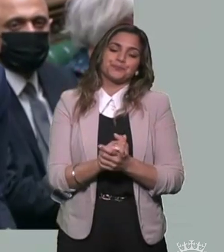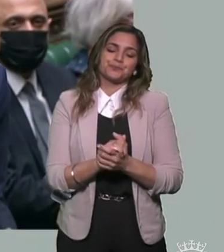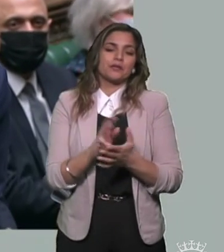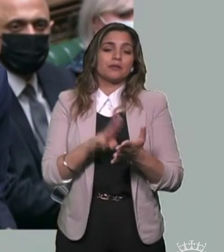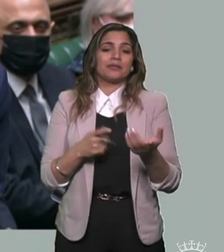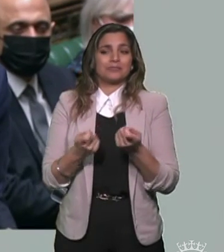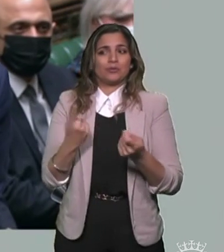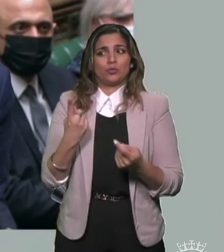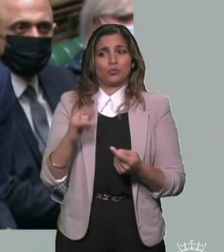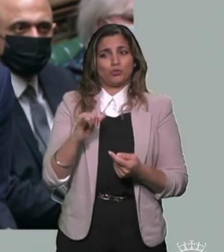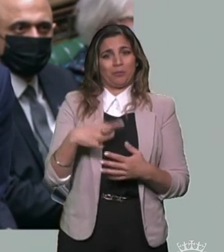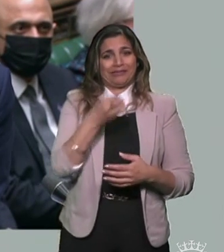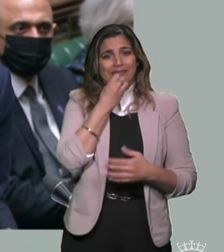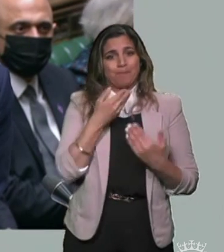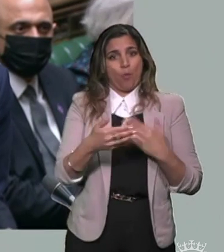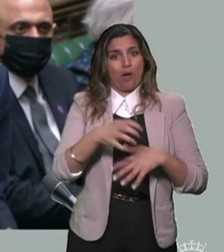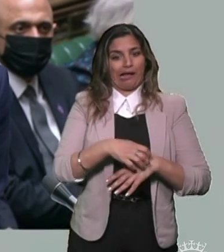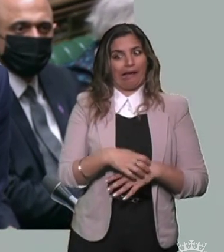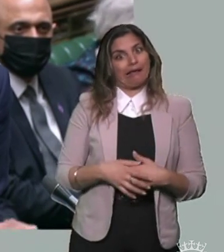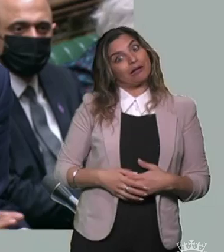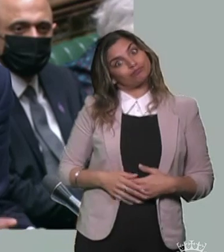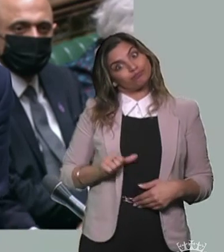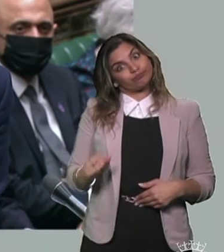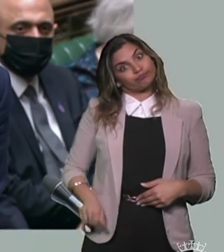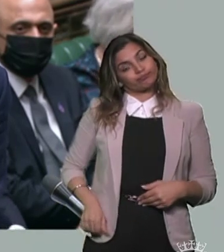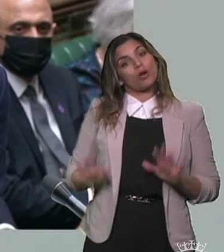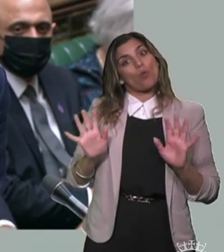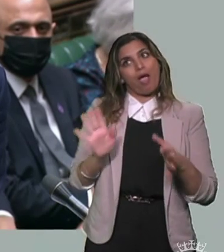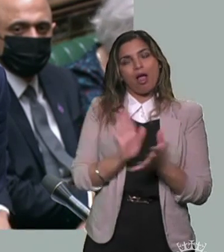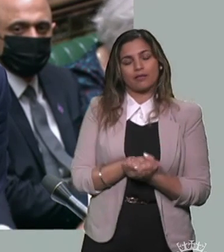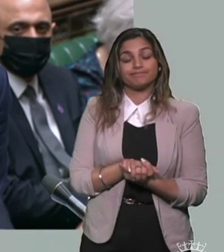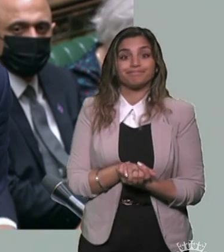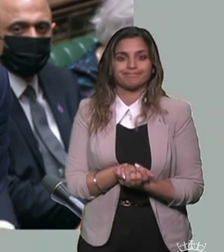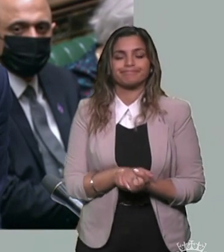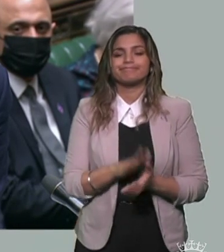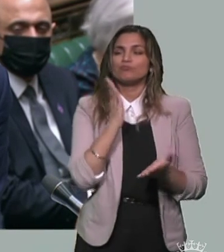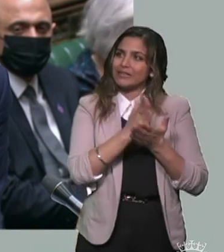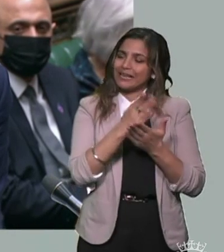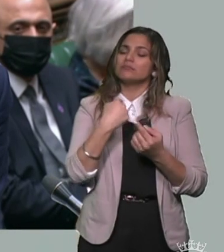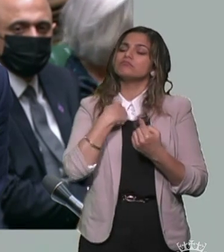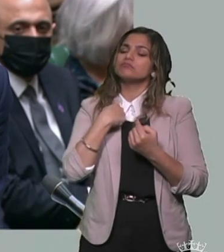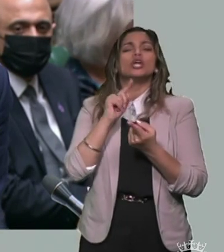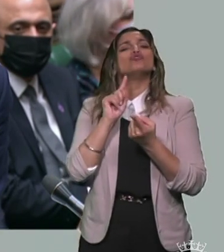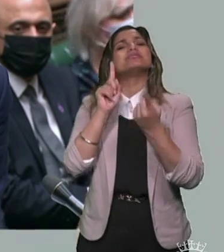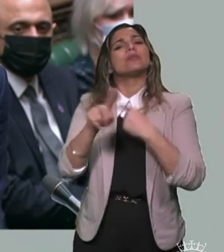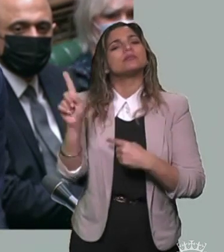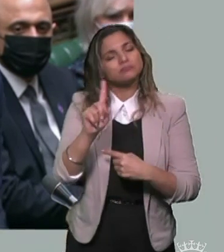I do not know who has been eating more cake.